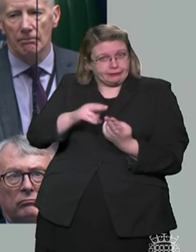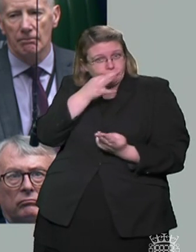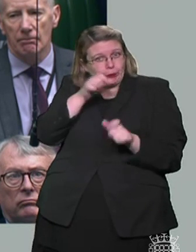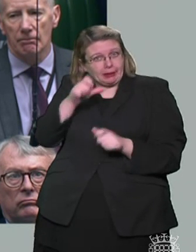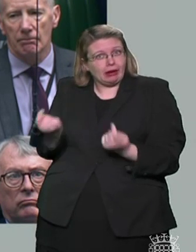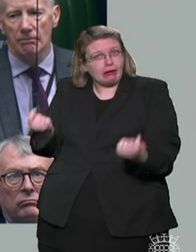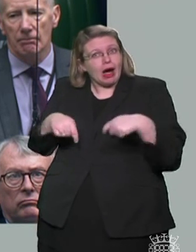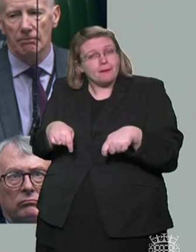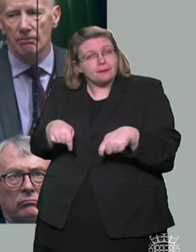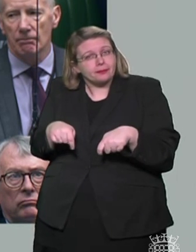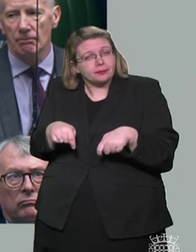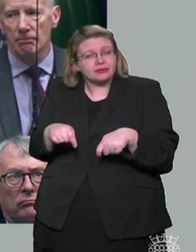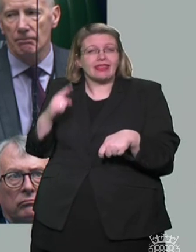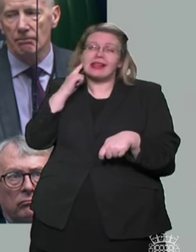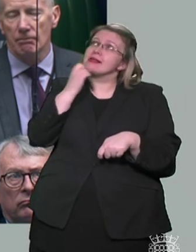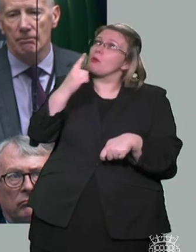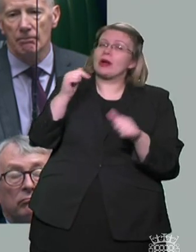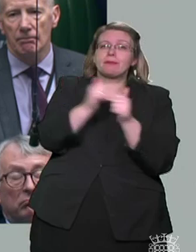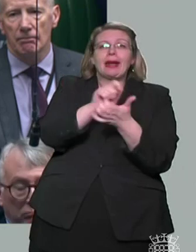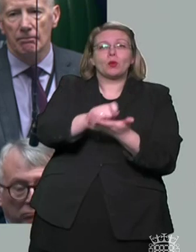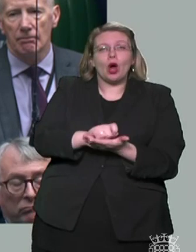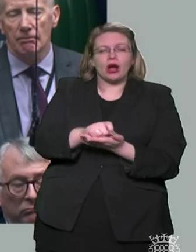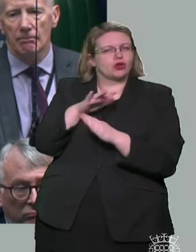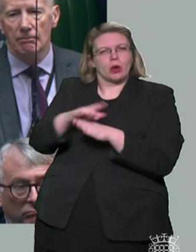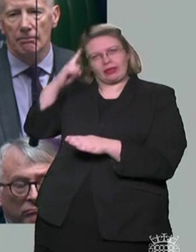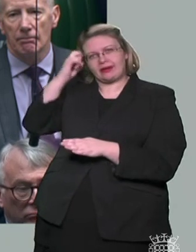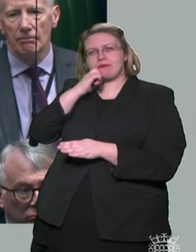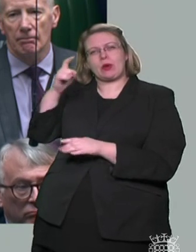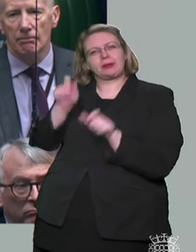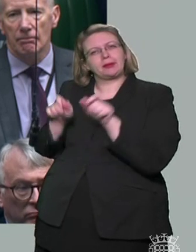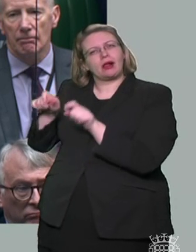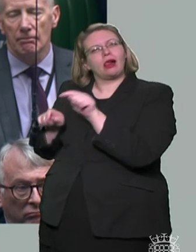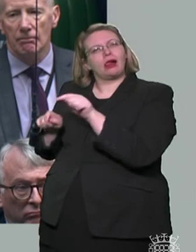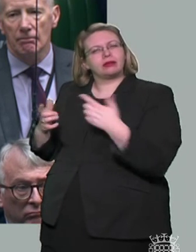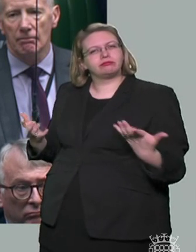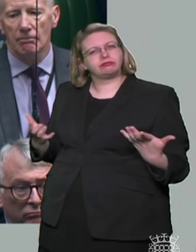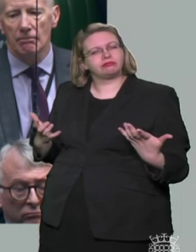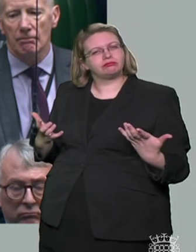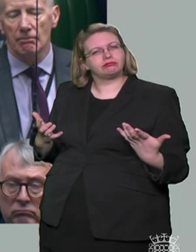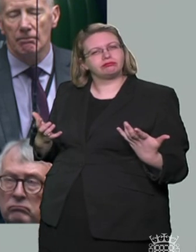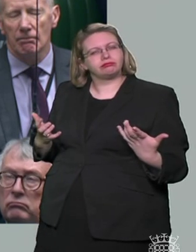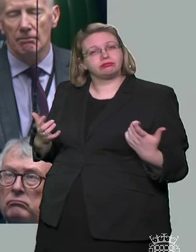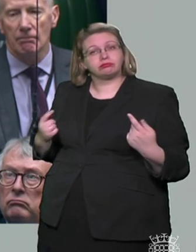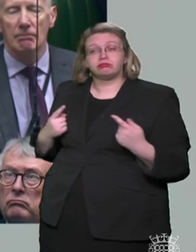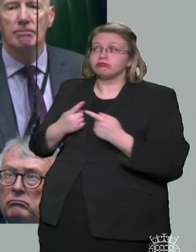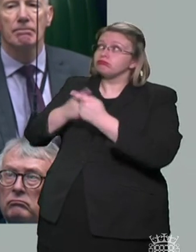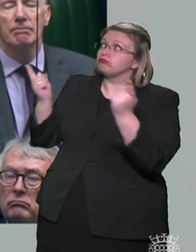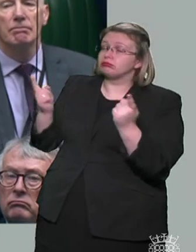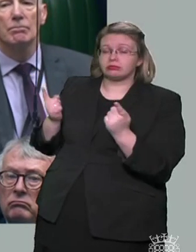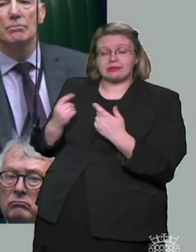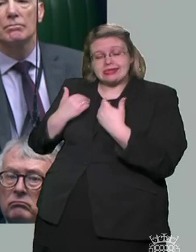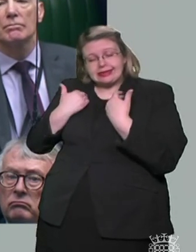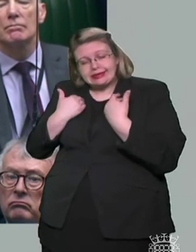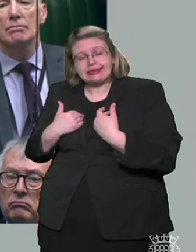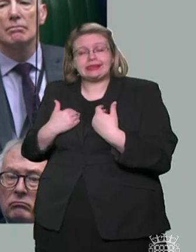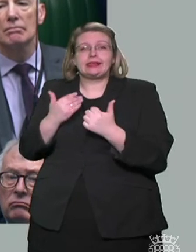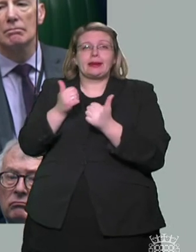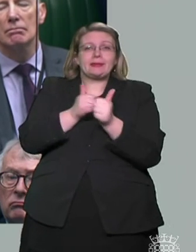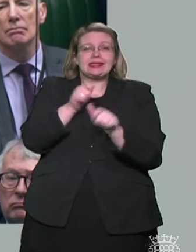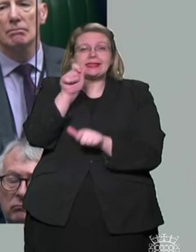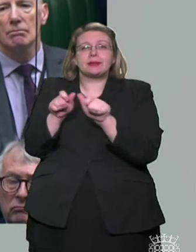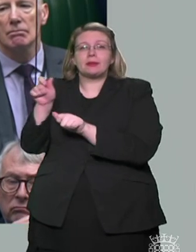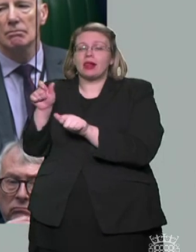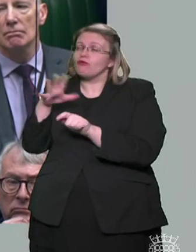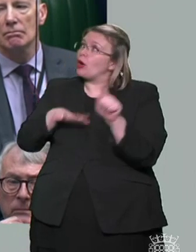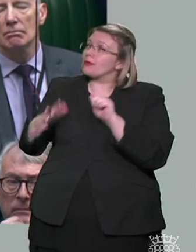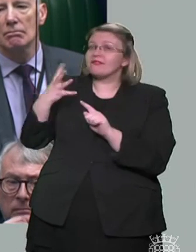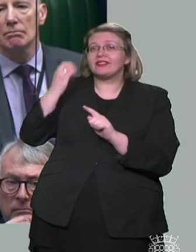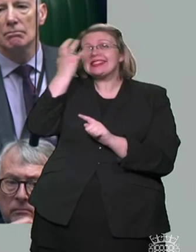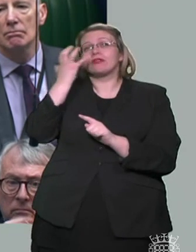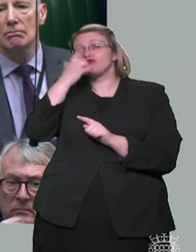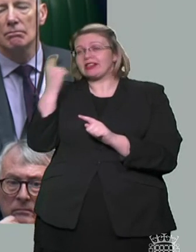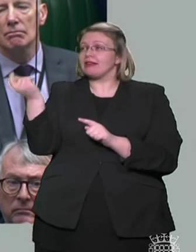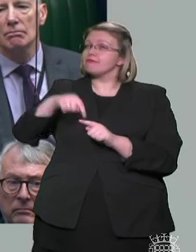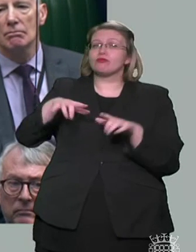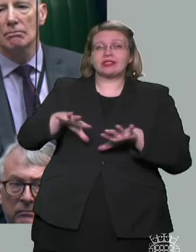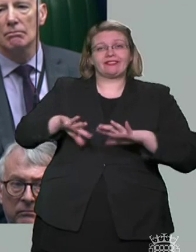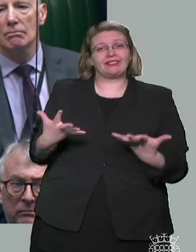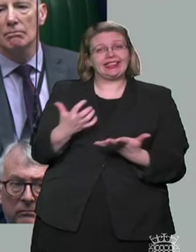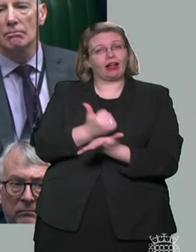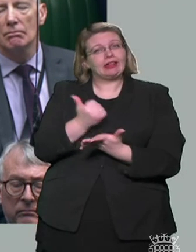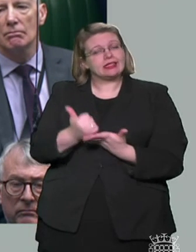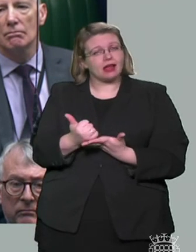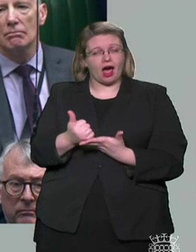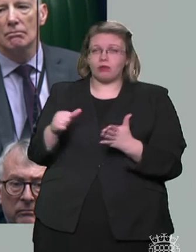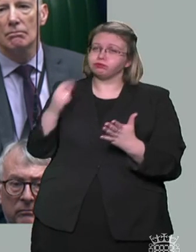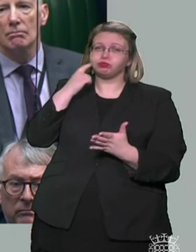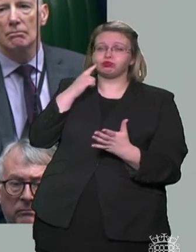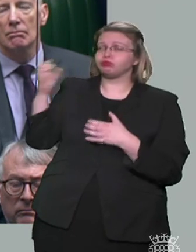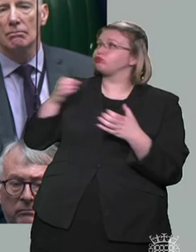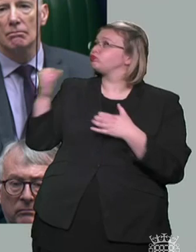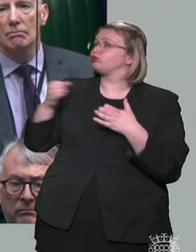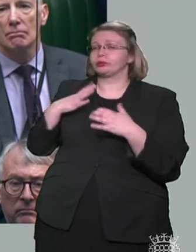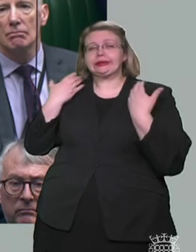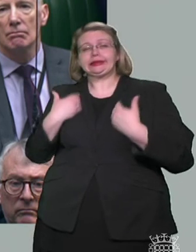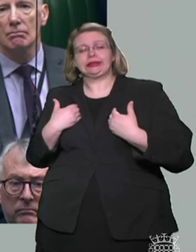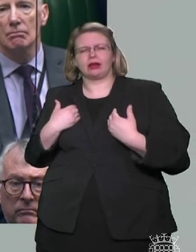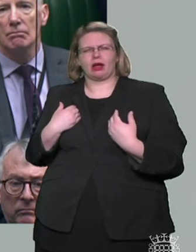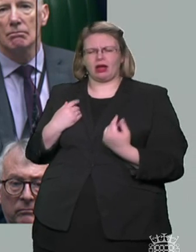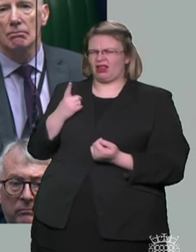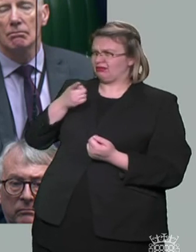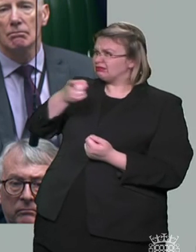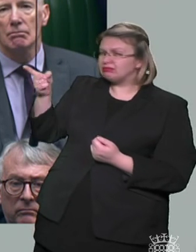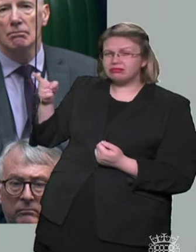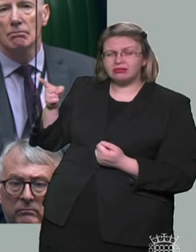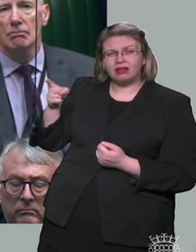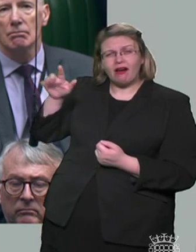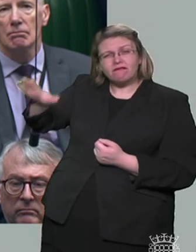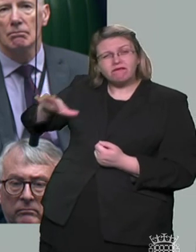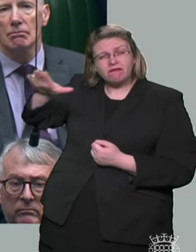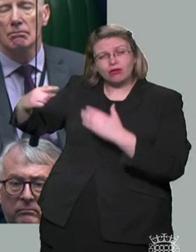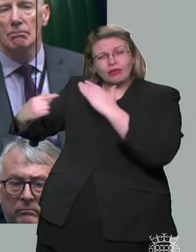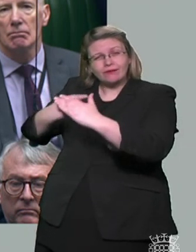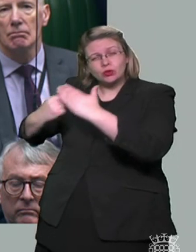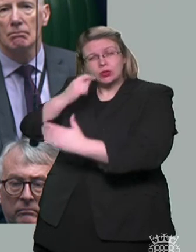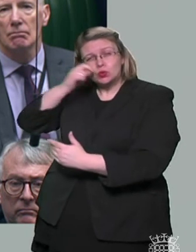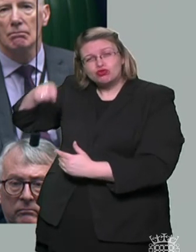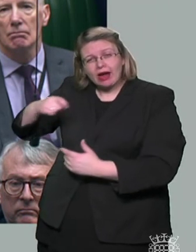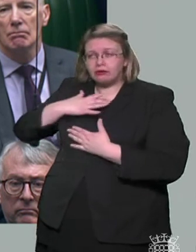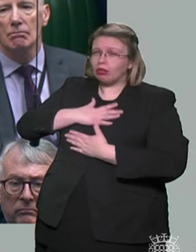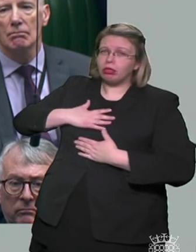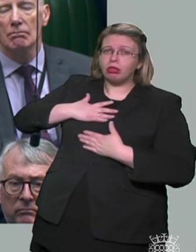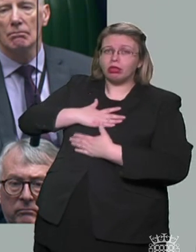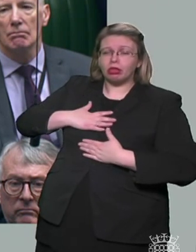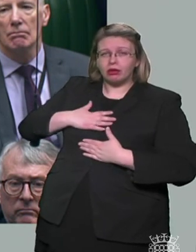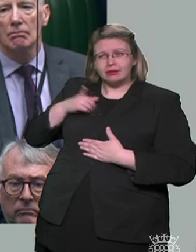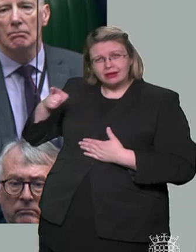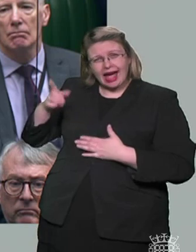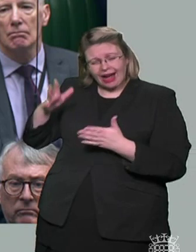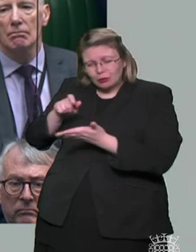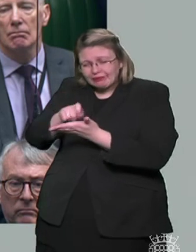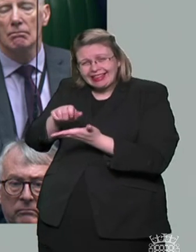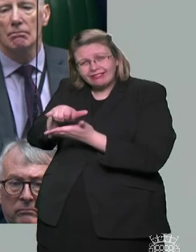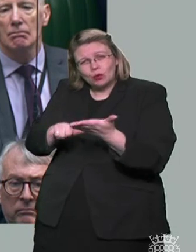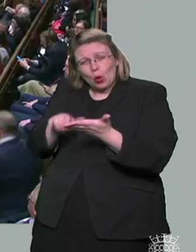Paperwork is being put ahead of people. When wealthy businessmen from more than 50 countries can come to the UK visa-free, why does the Prime Minister insist that a traumatised Ukrainian mother and child must first fill out a visa form?